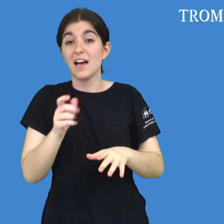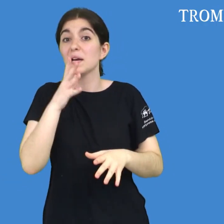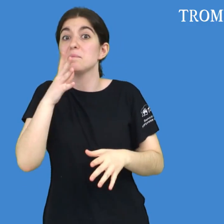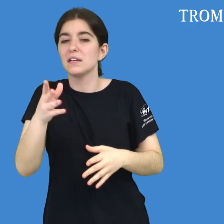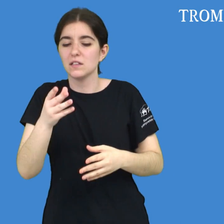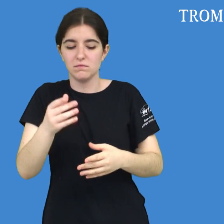motivo